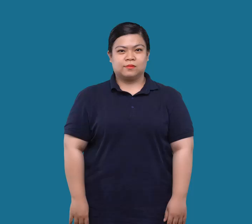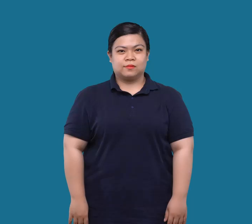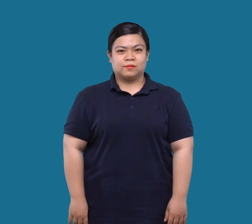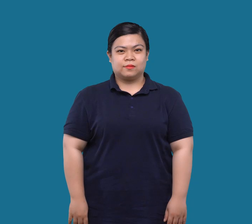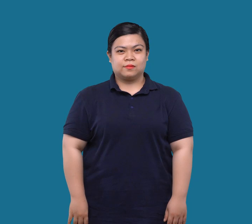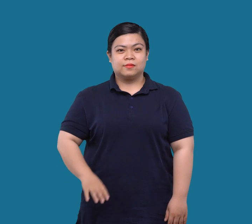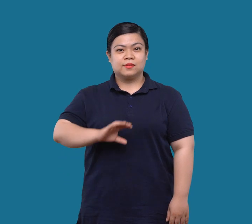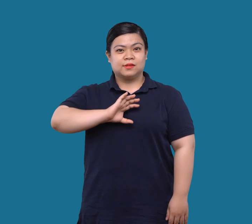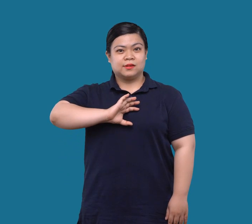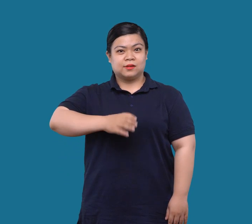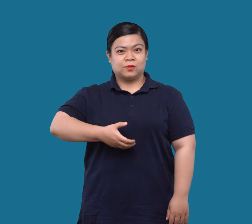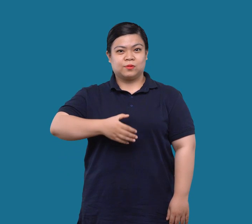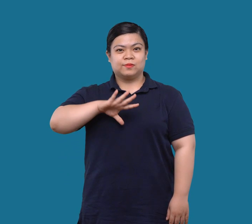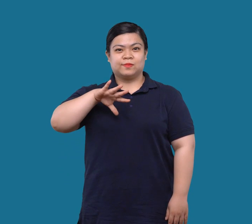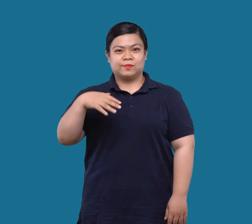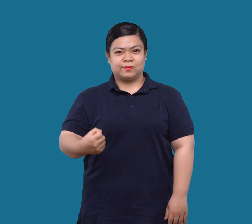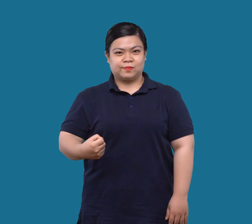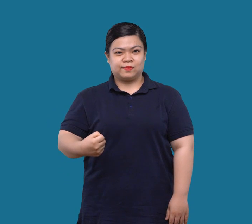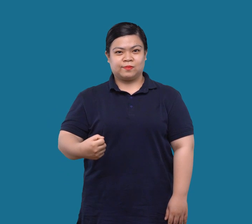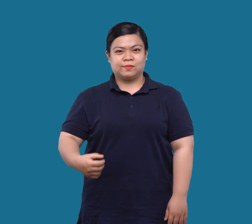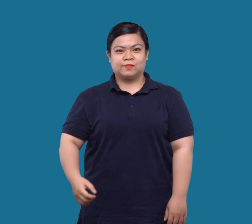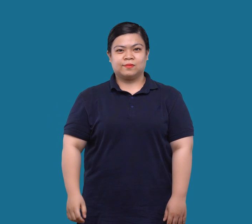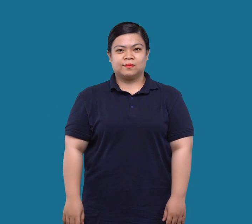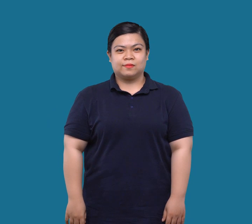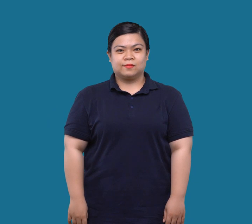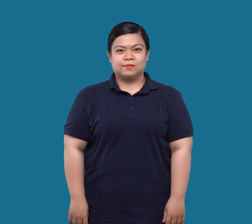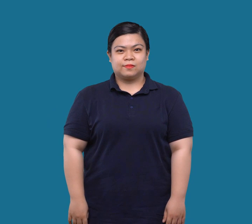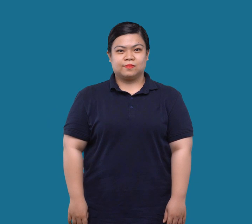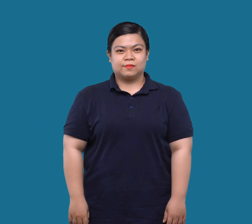cháu nội